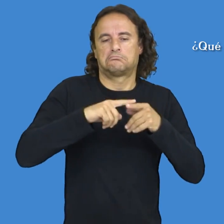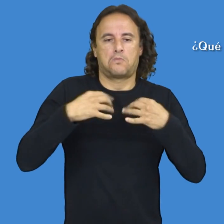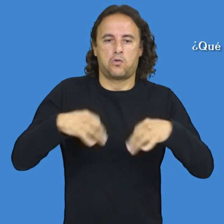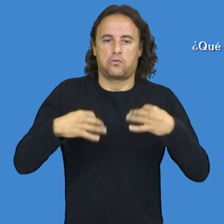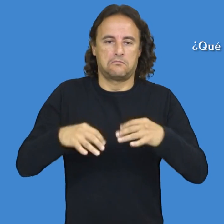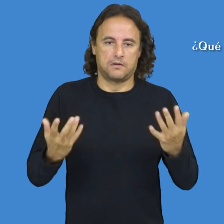normal